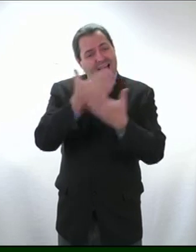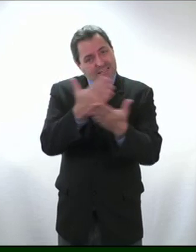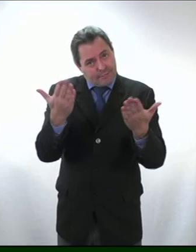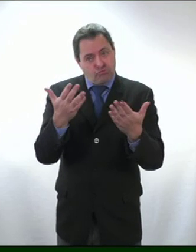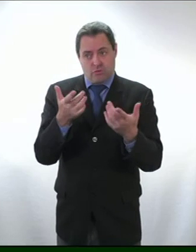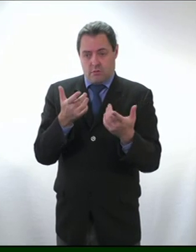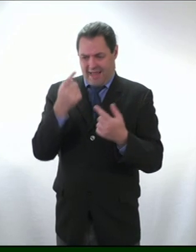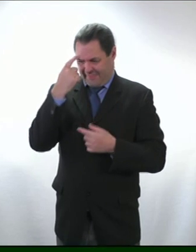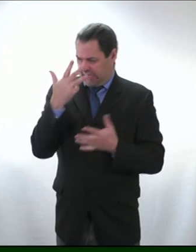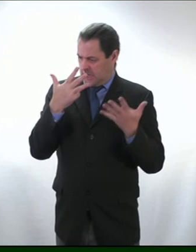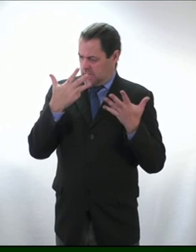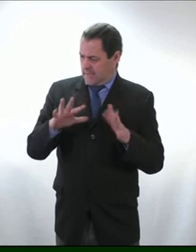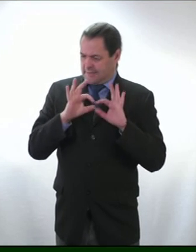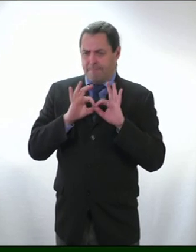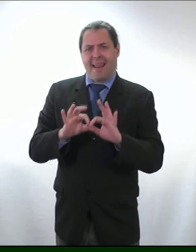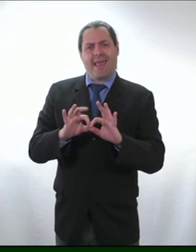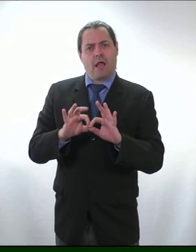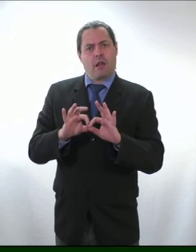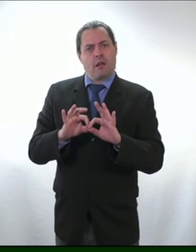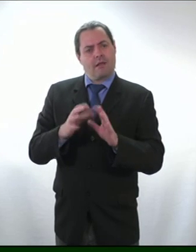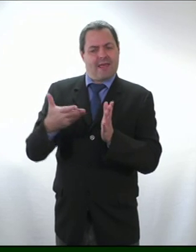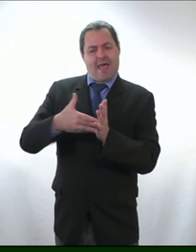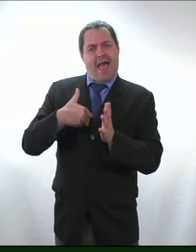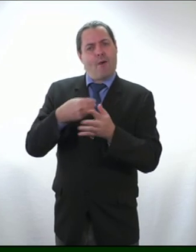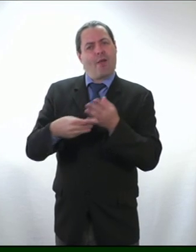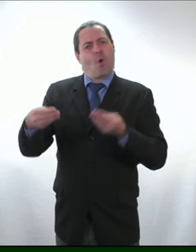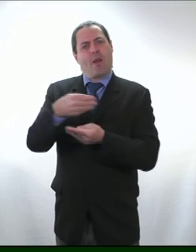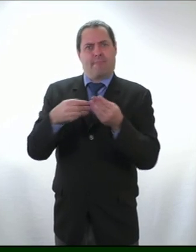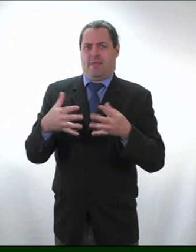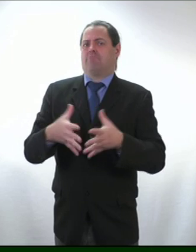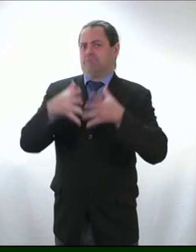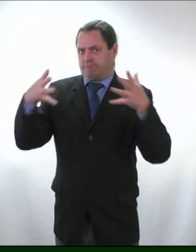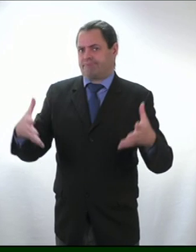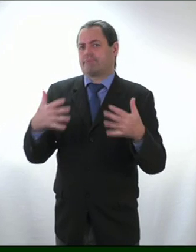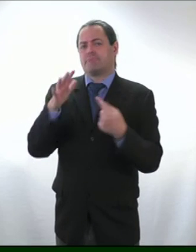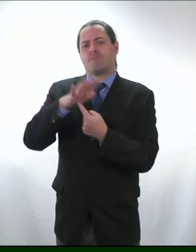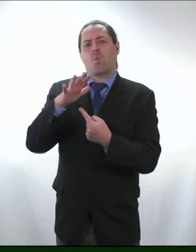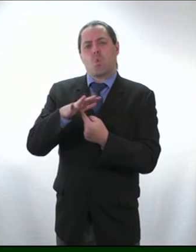I think it is worth about £90 billion to this country. It is of massive importance.